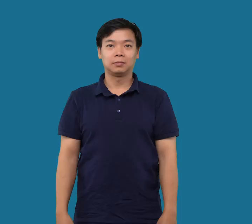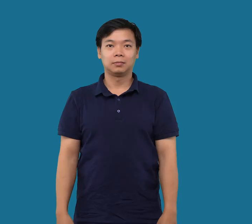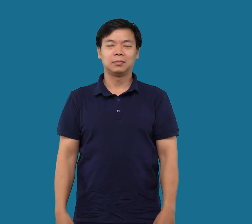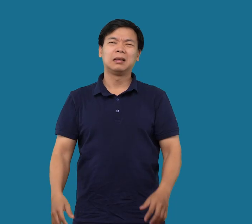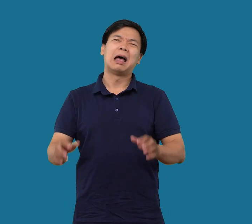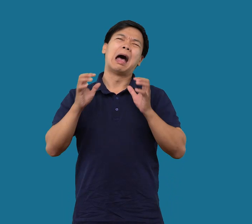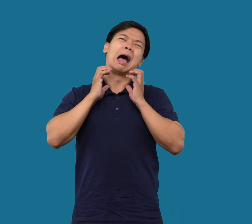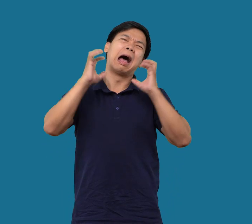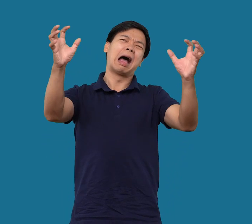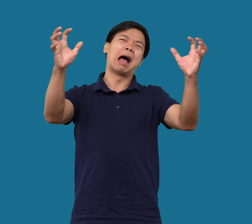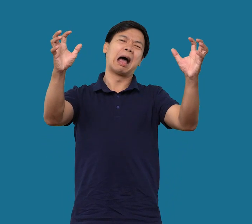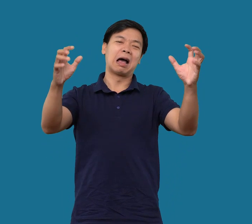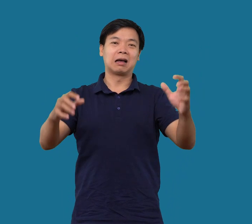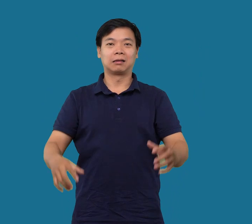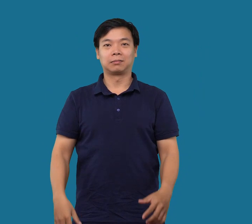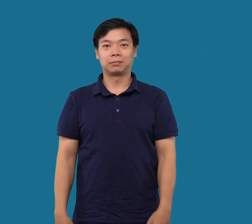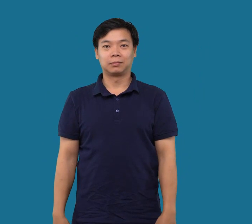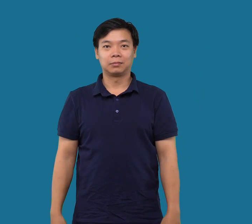hét (giống la)